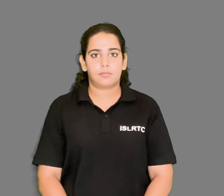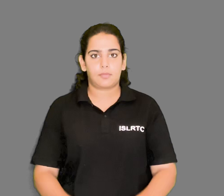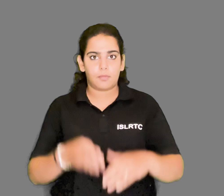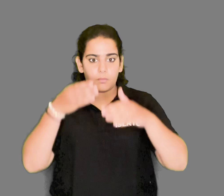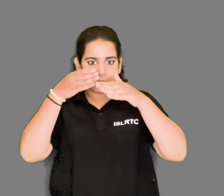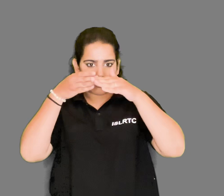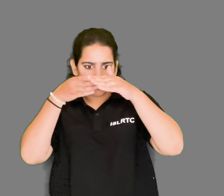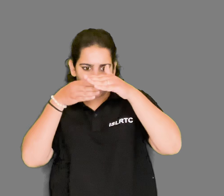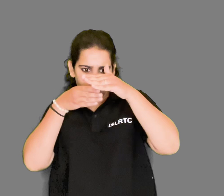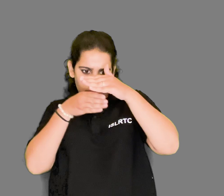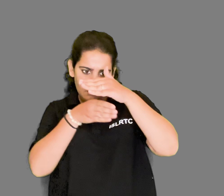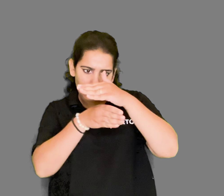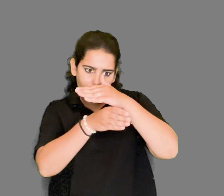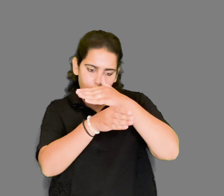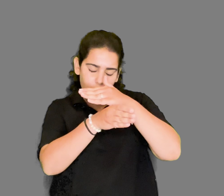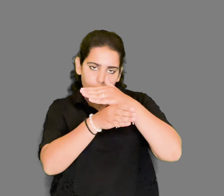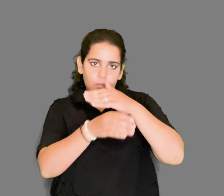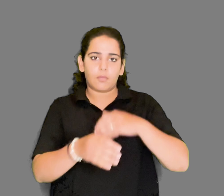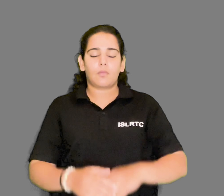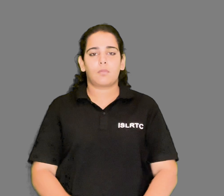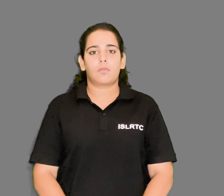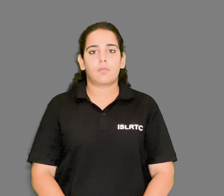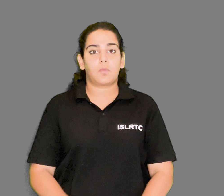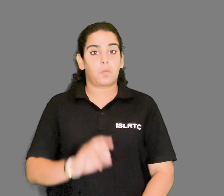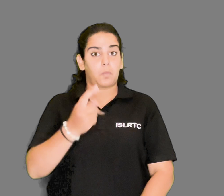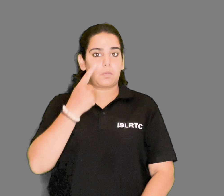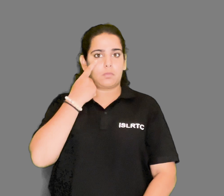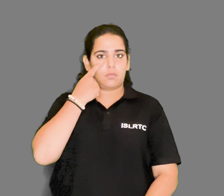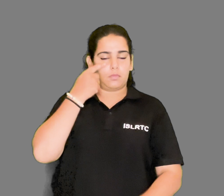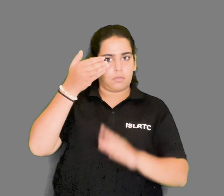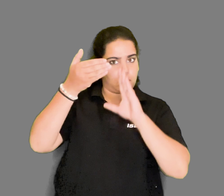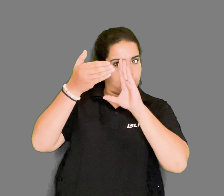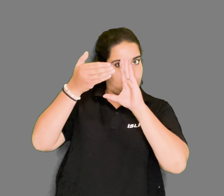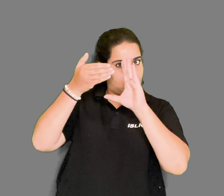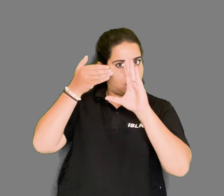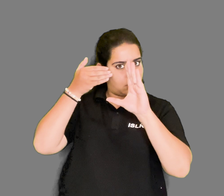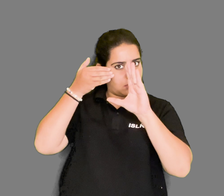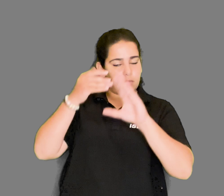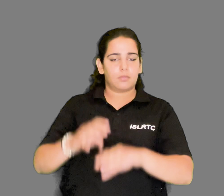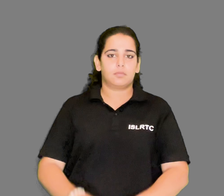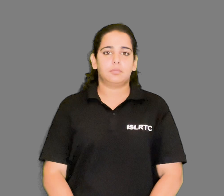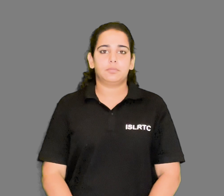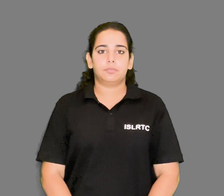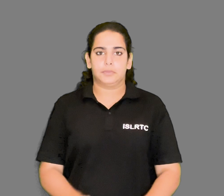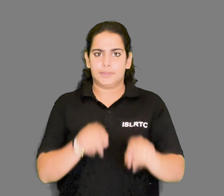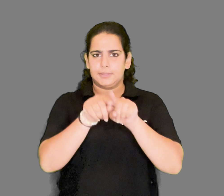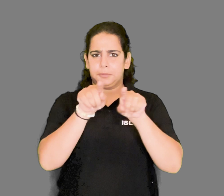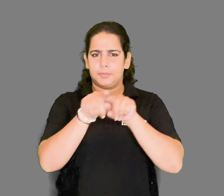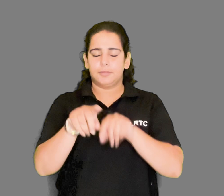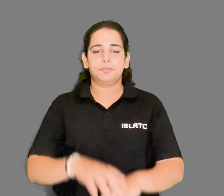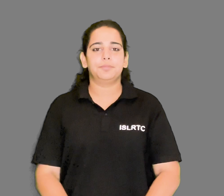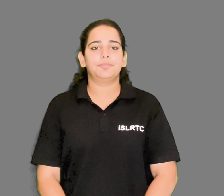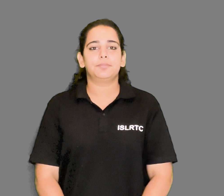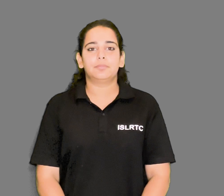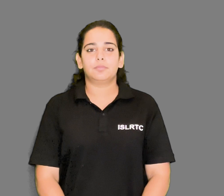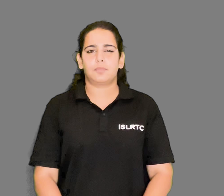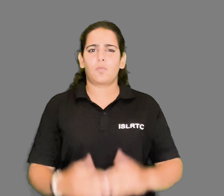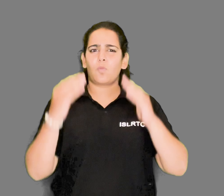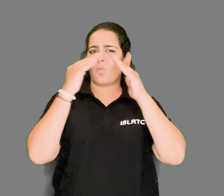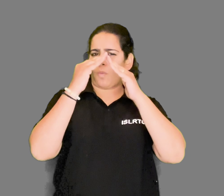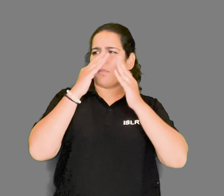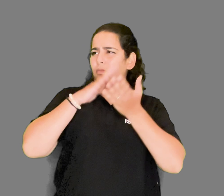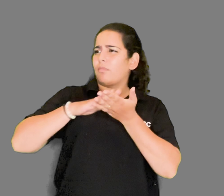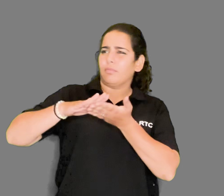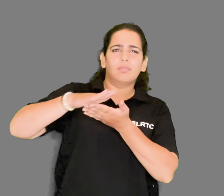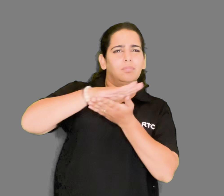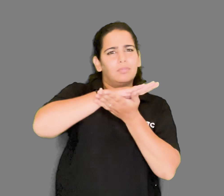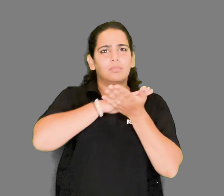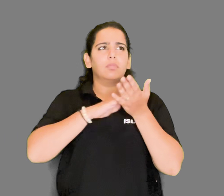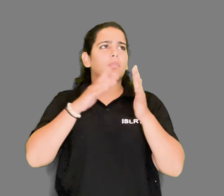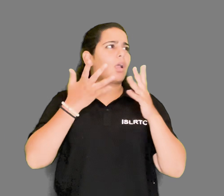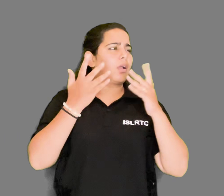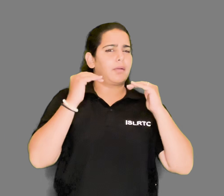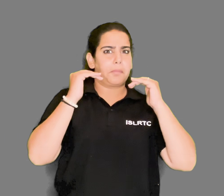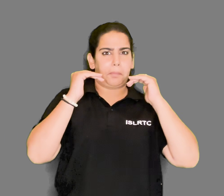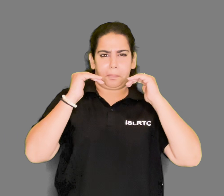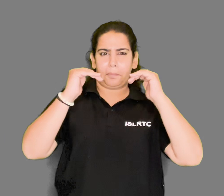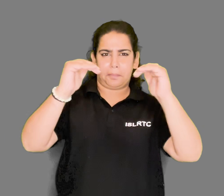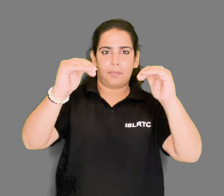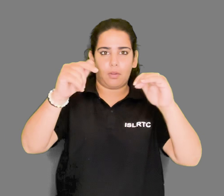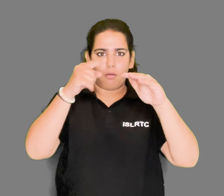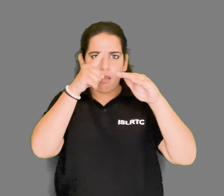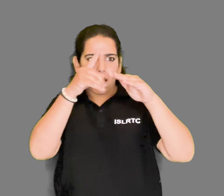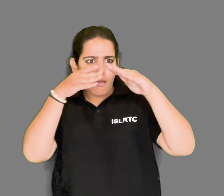Hollowness The quality of having a hole or empty space inside